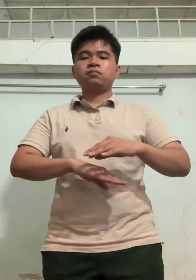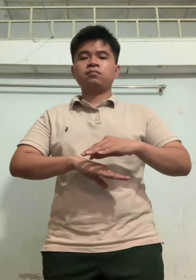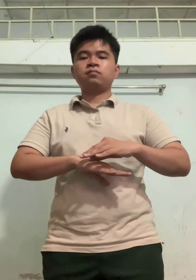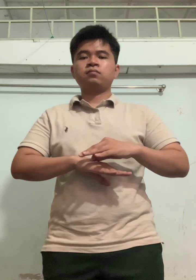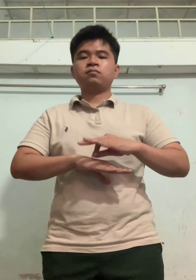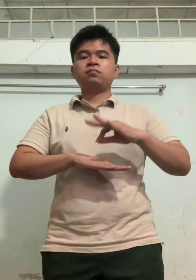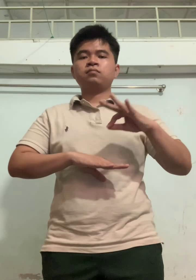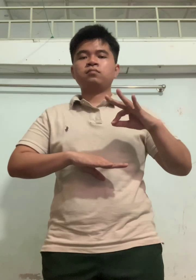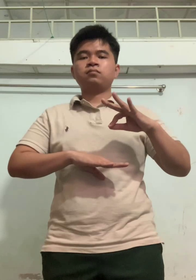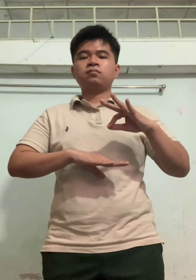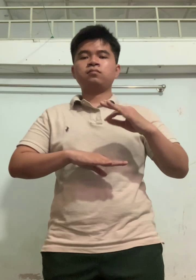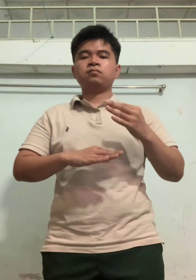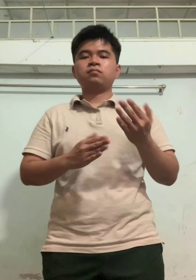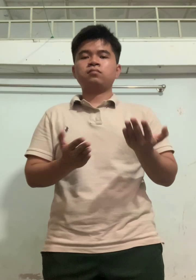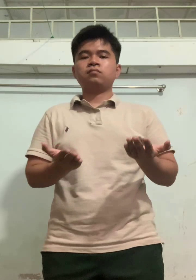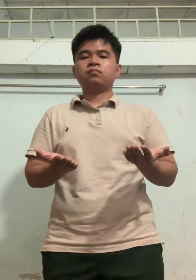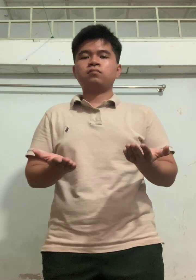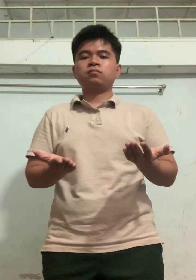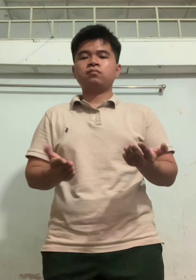tuan nay